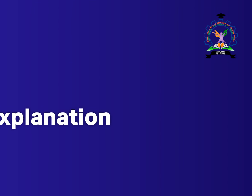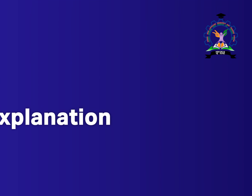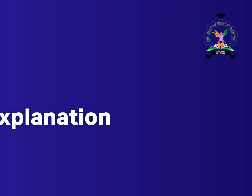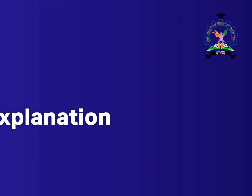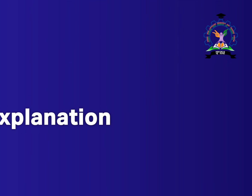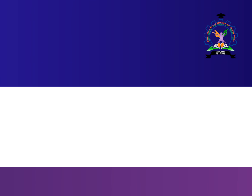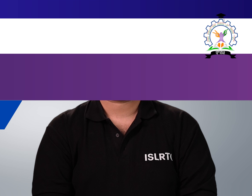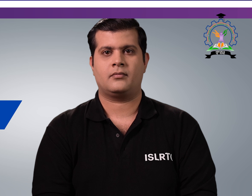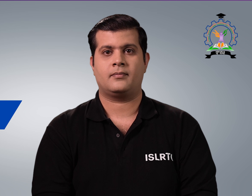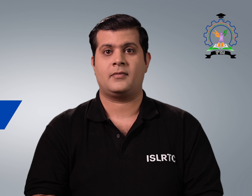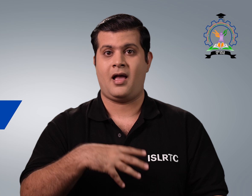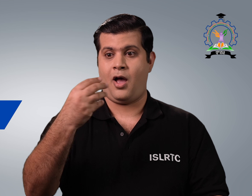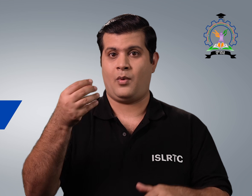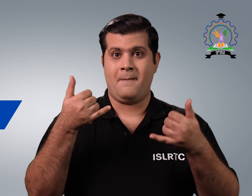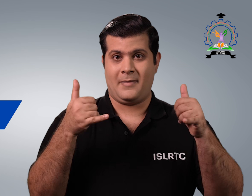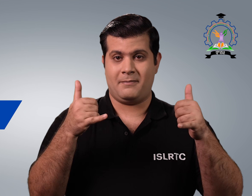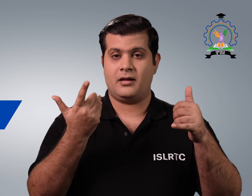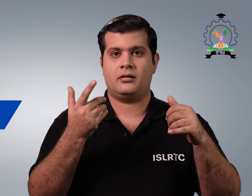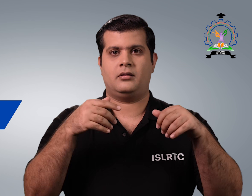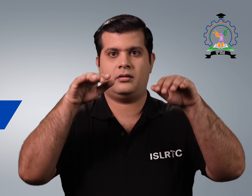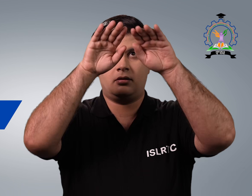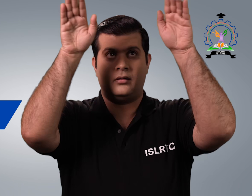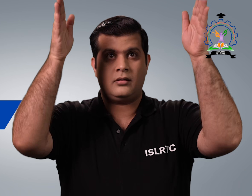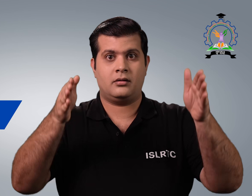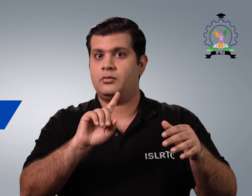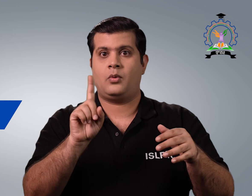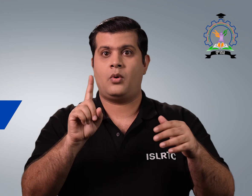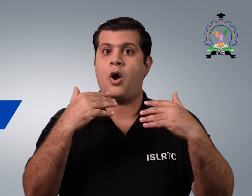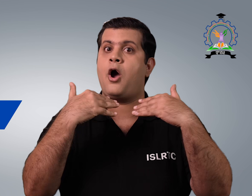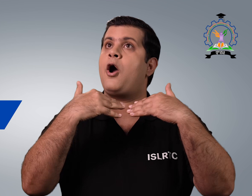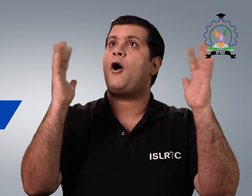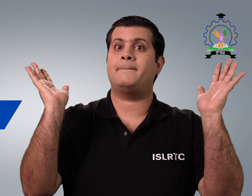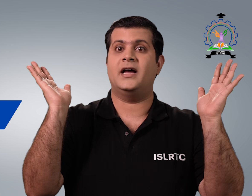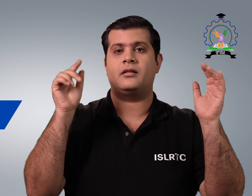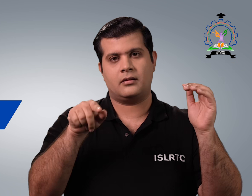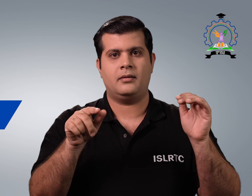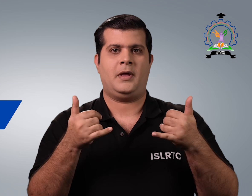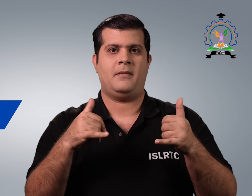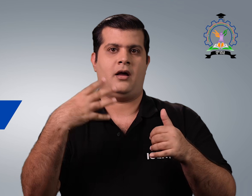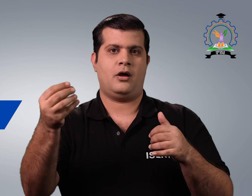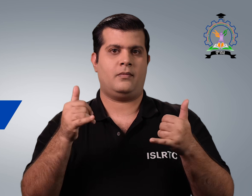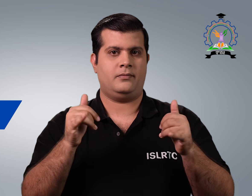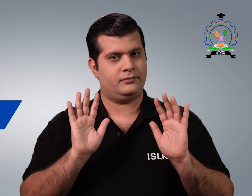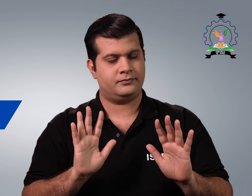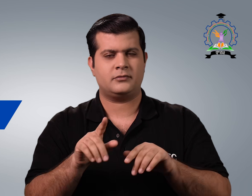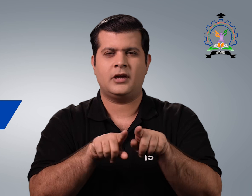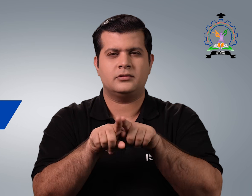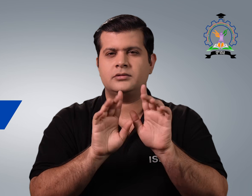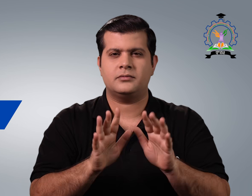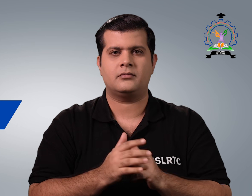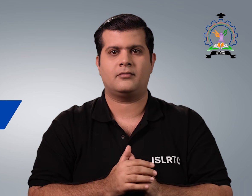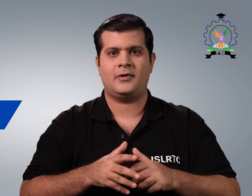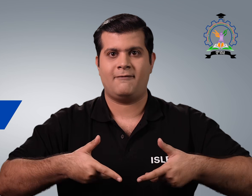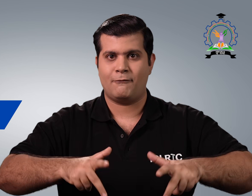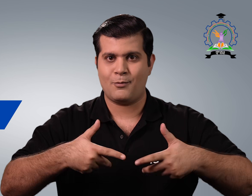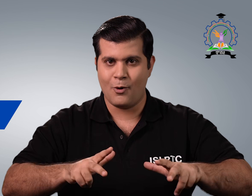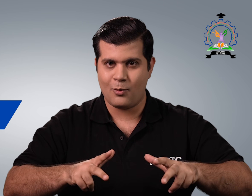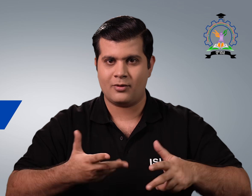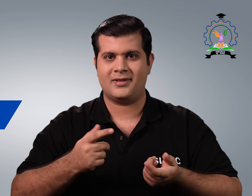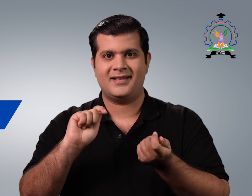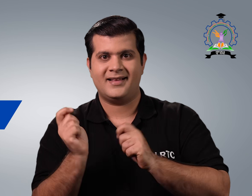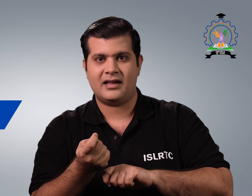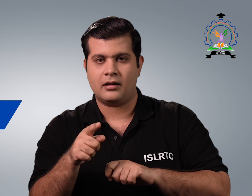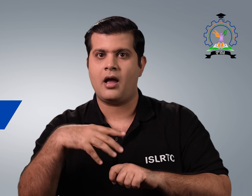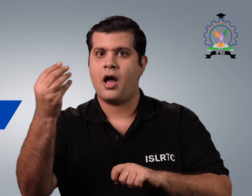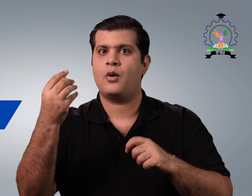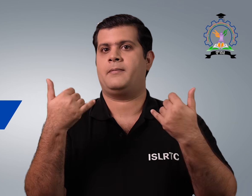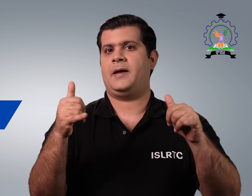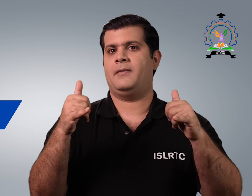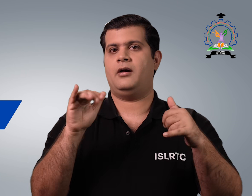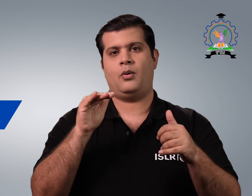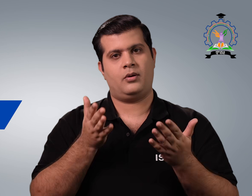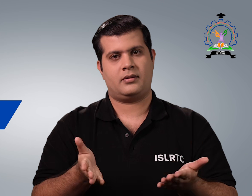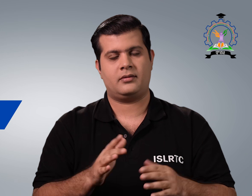Outdoor games mainly refer to those games which we play outside in the open air. For example - Football and cricket are outdoor games.